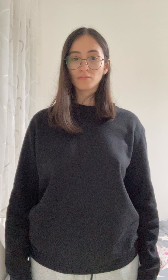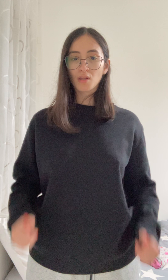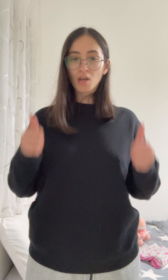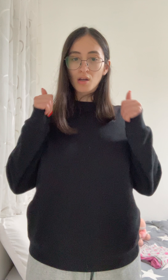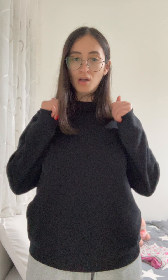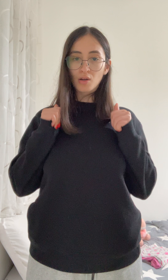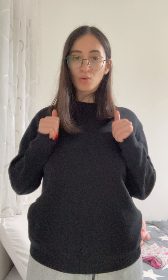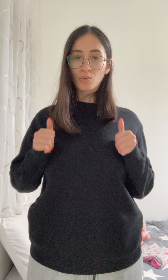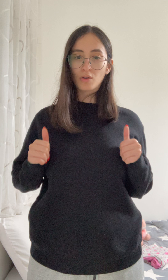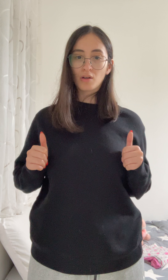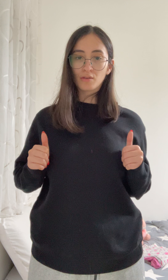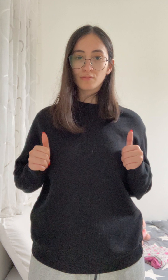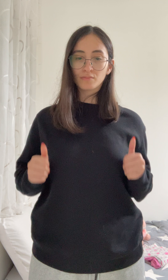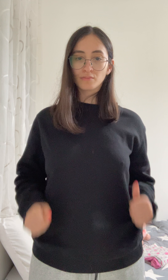רגוע